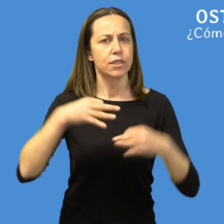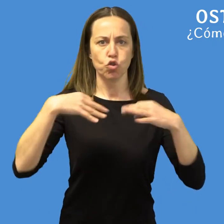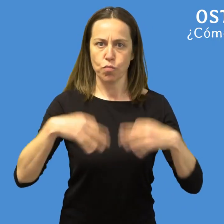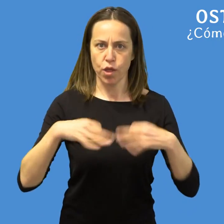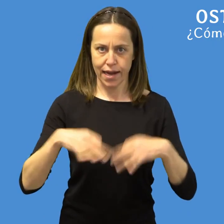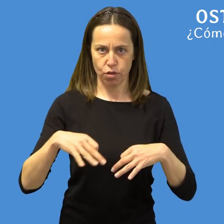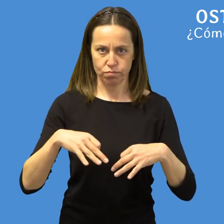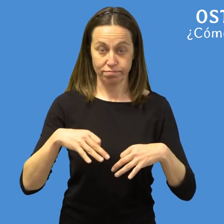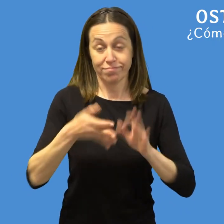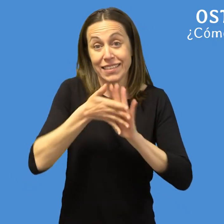normal